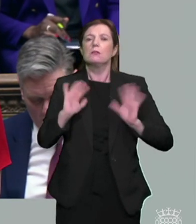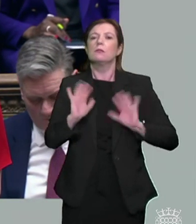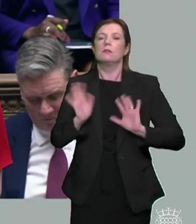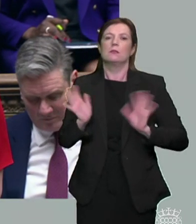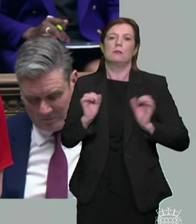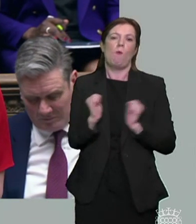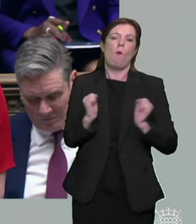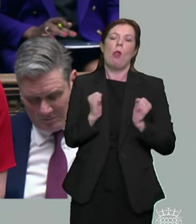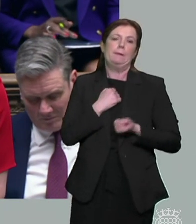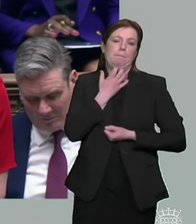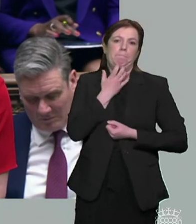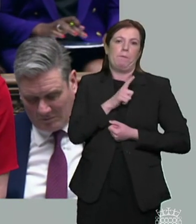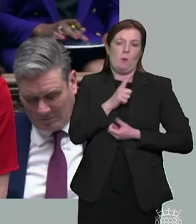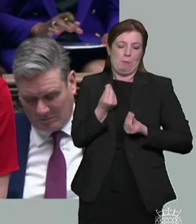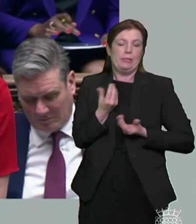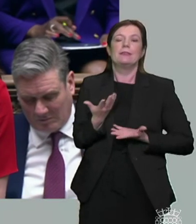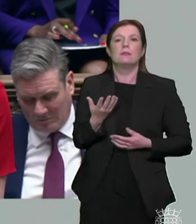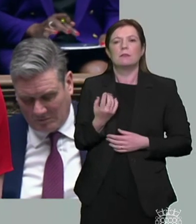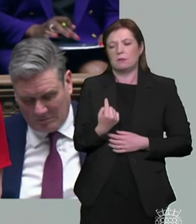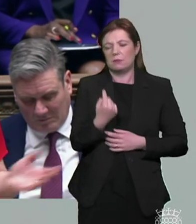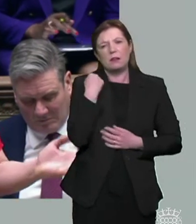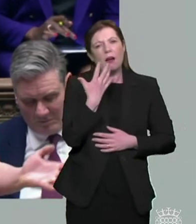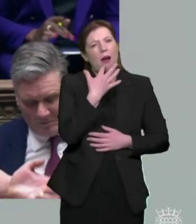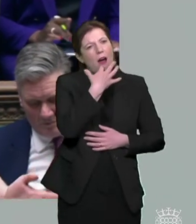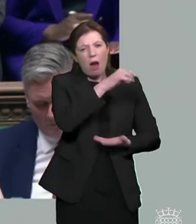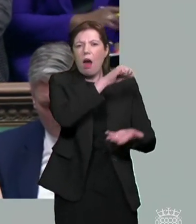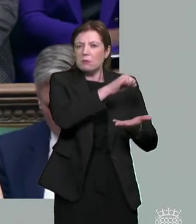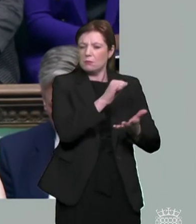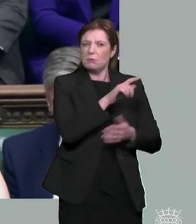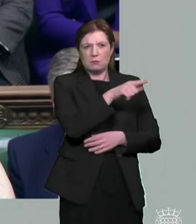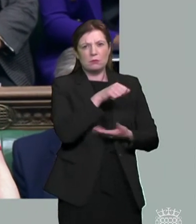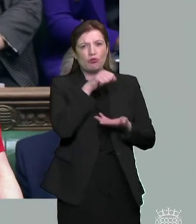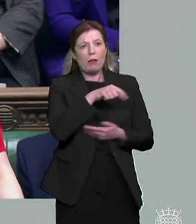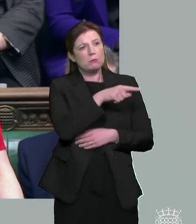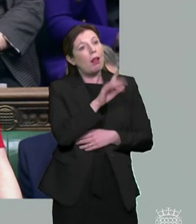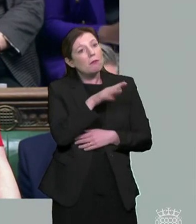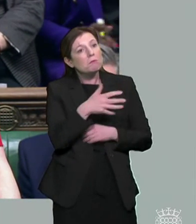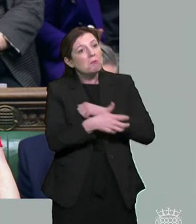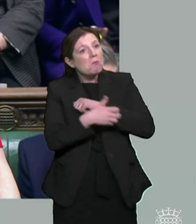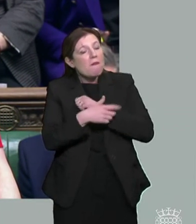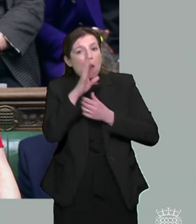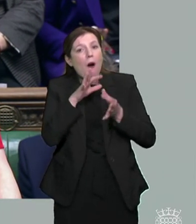At the weekend, the Chancellor was asked about fuel poverty, and he did not even know the numbers.